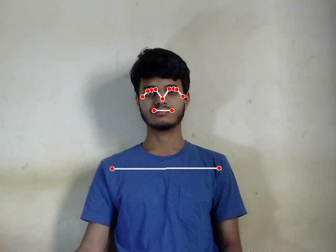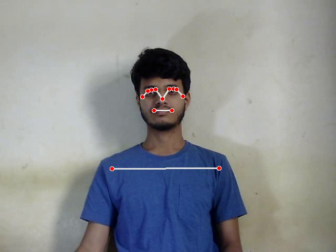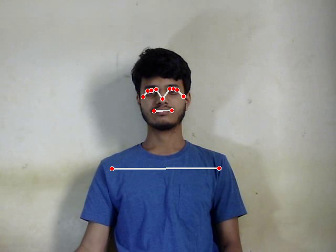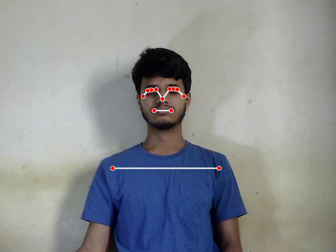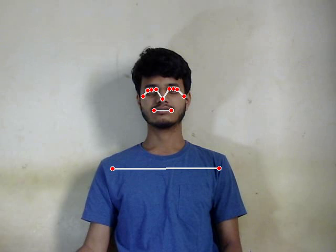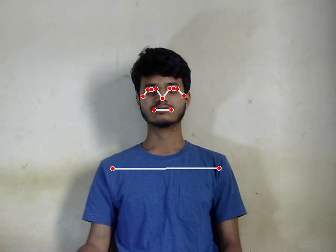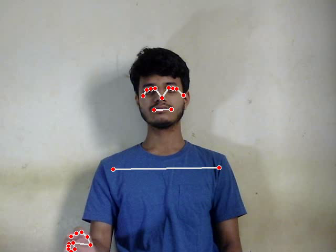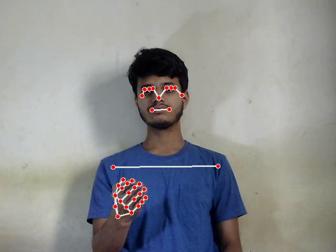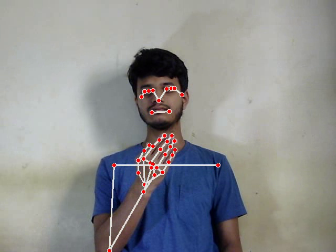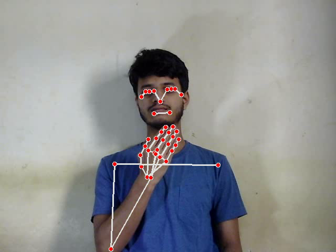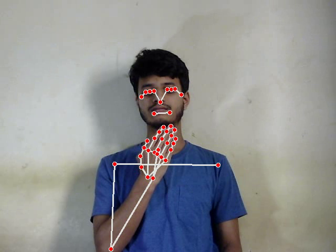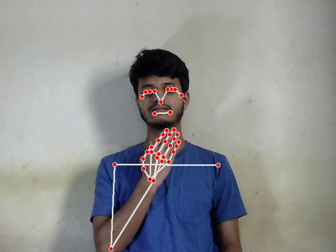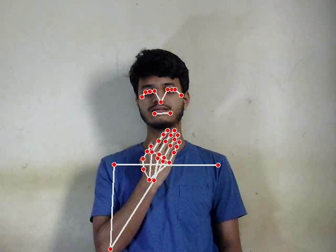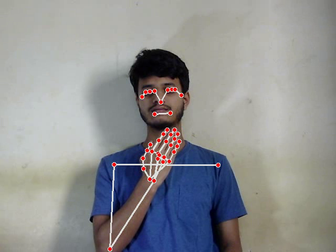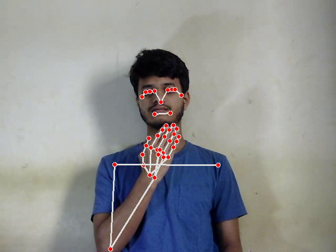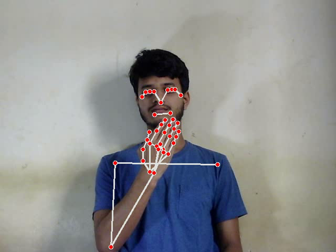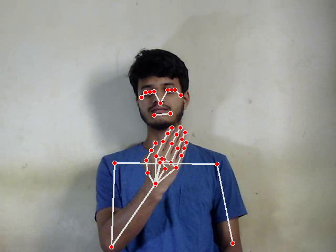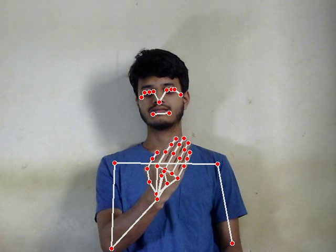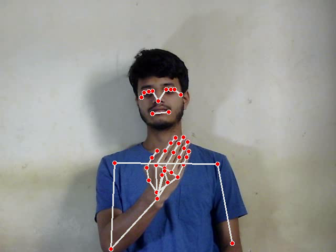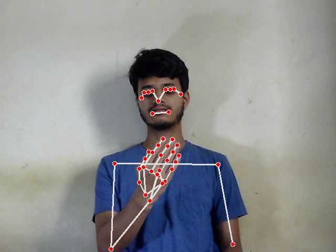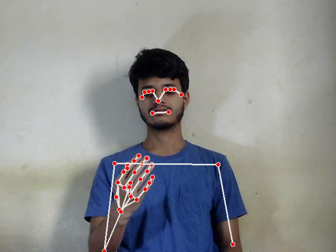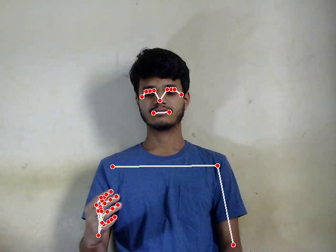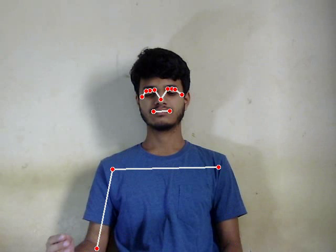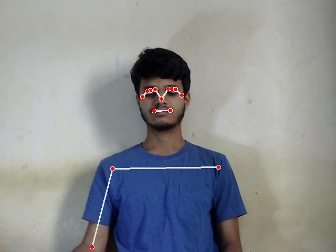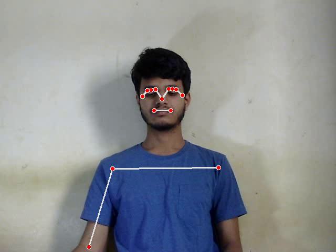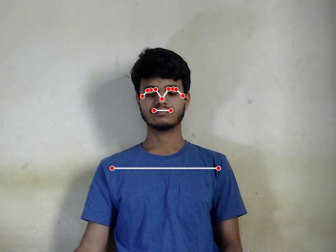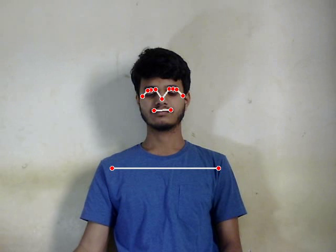thank you